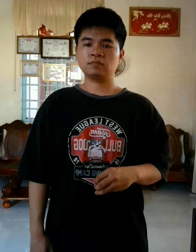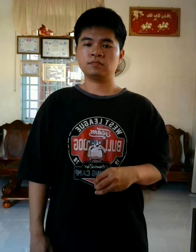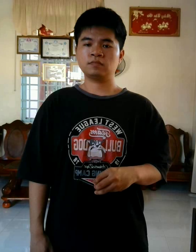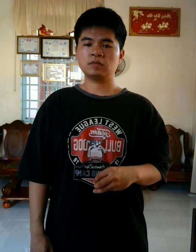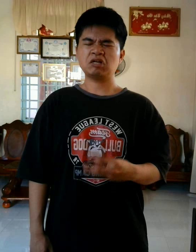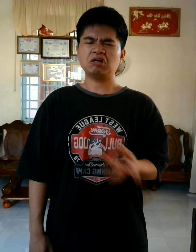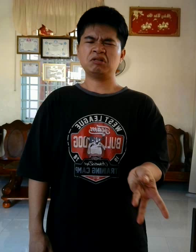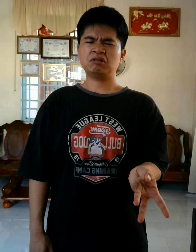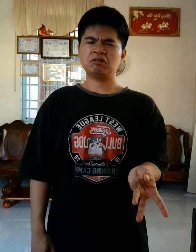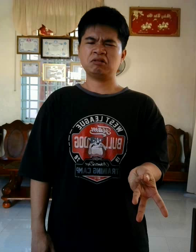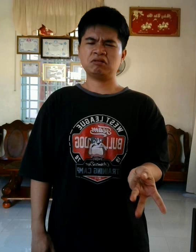it